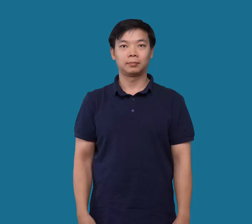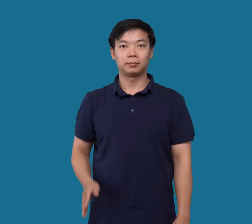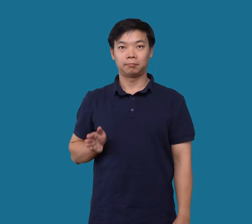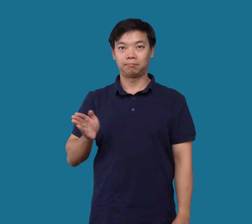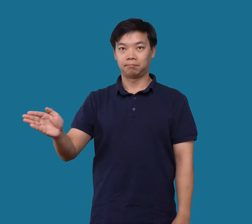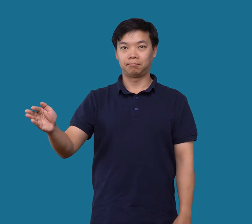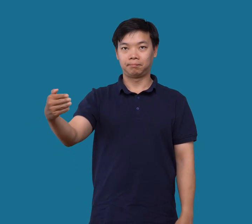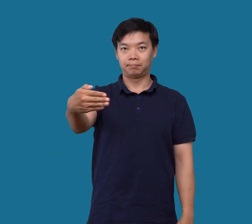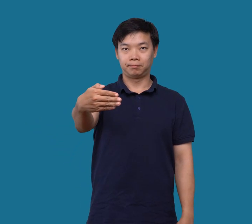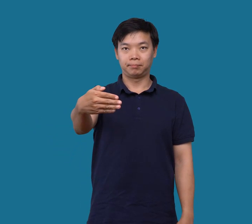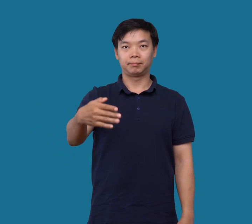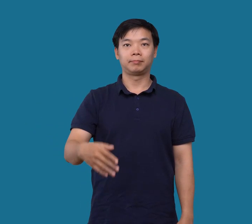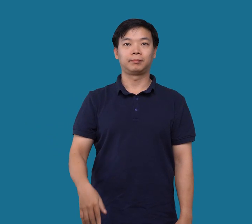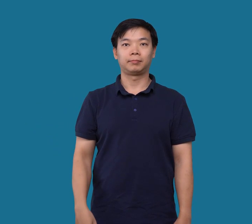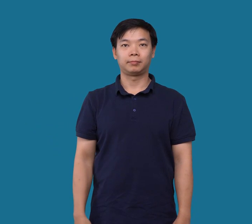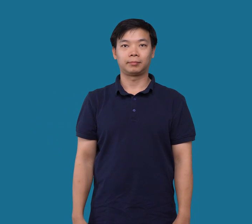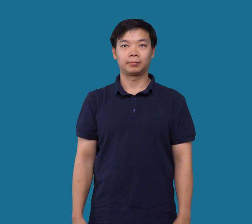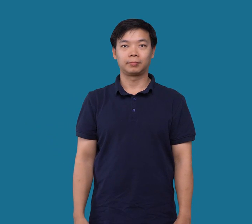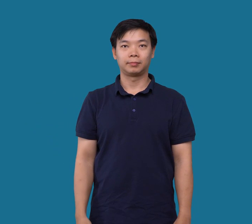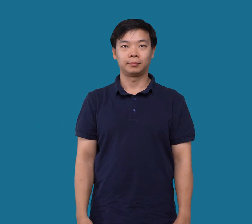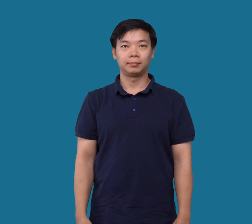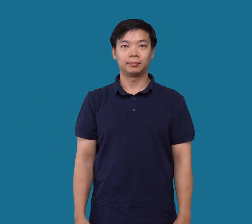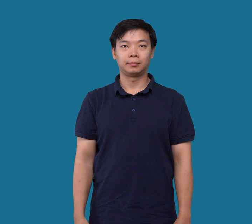gián tiếp